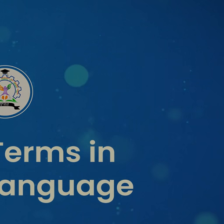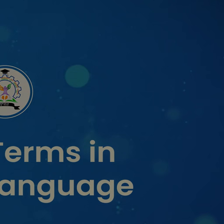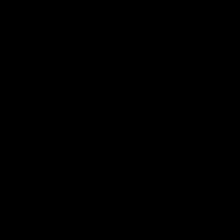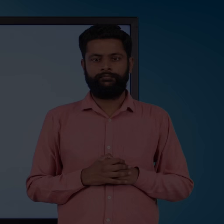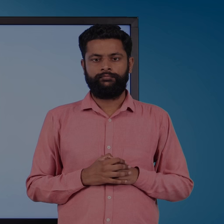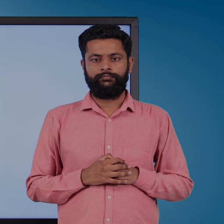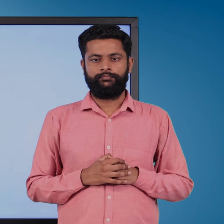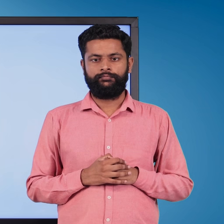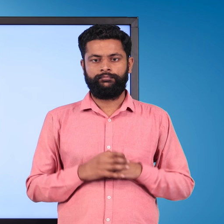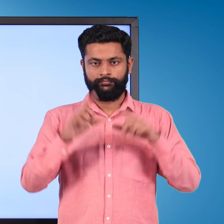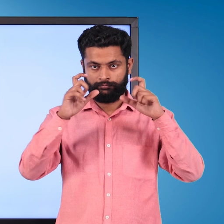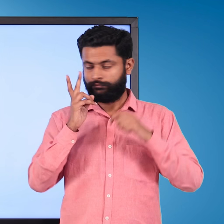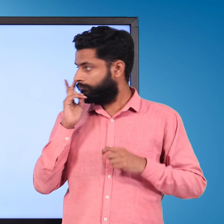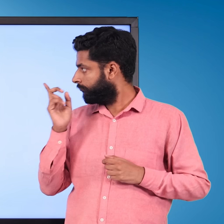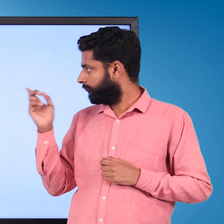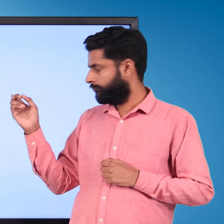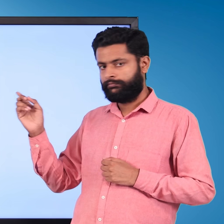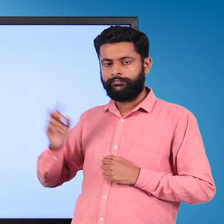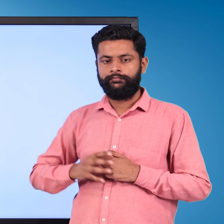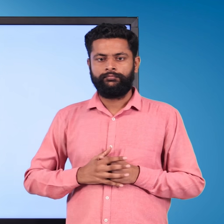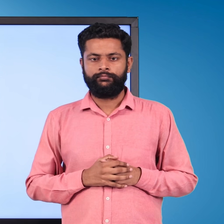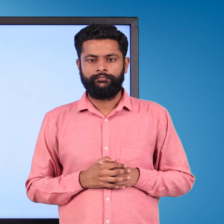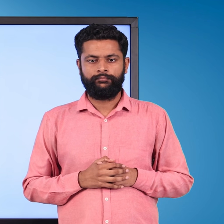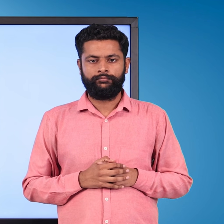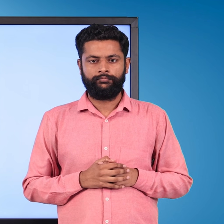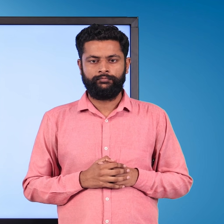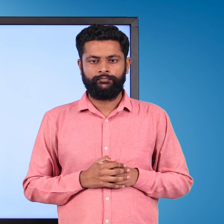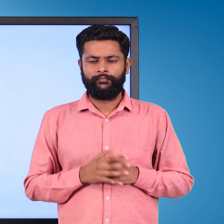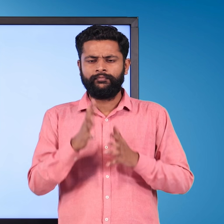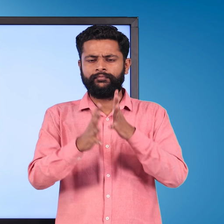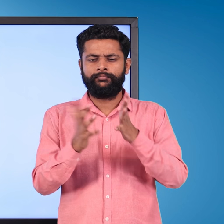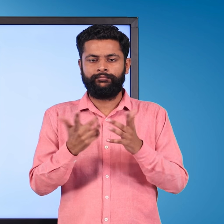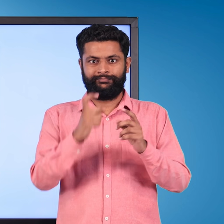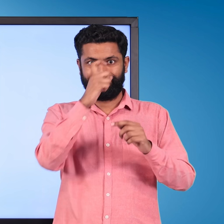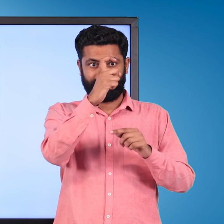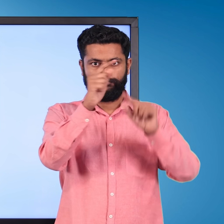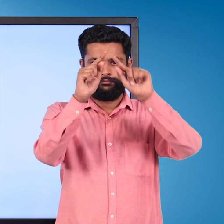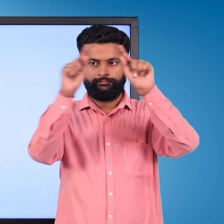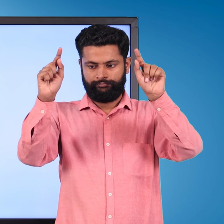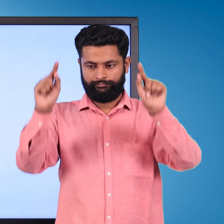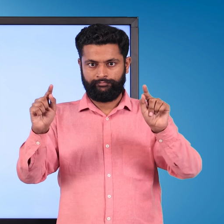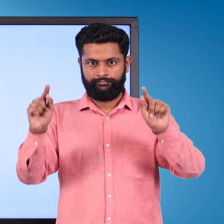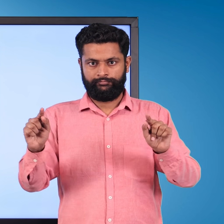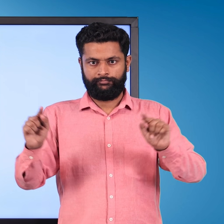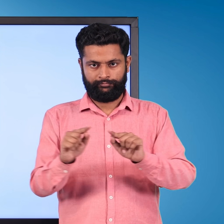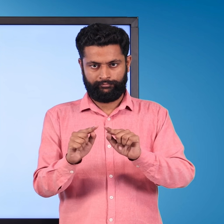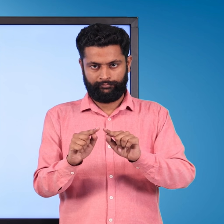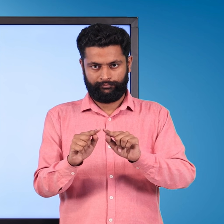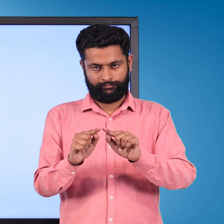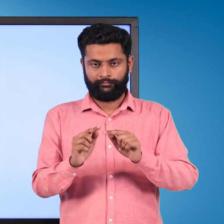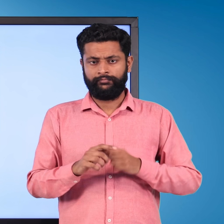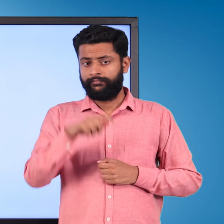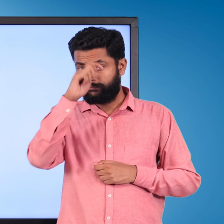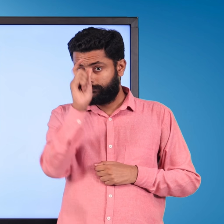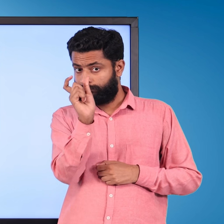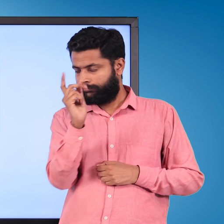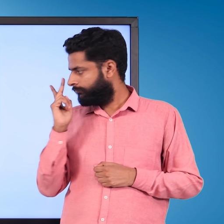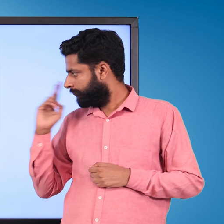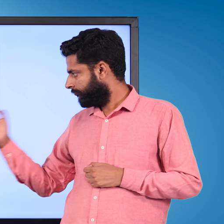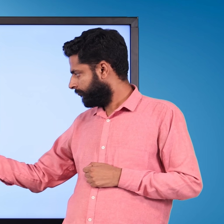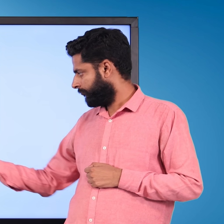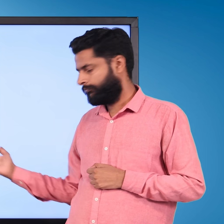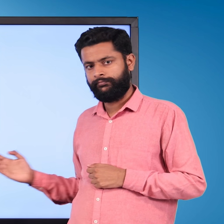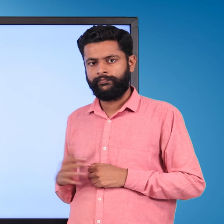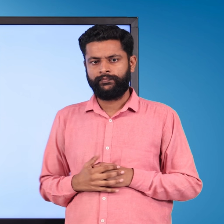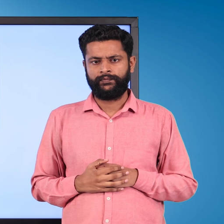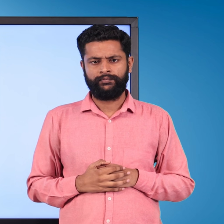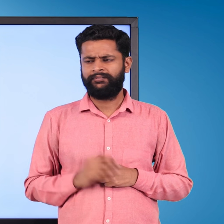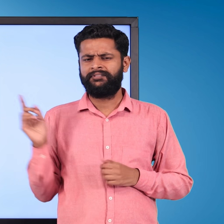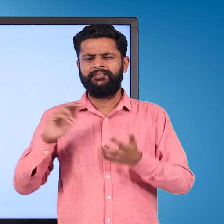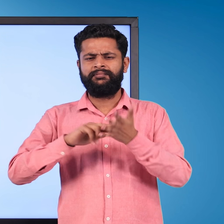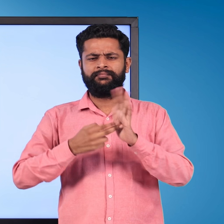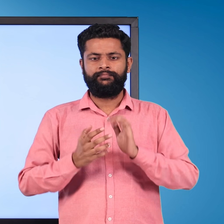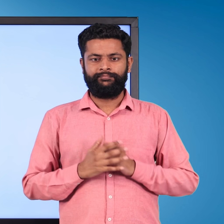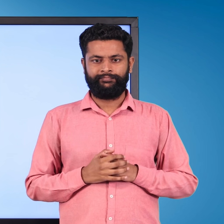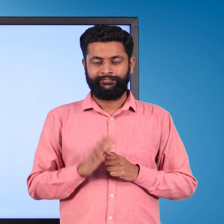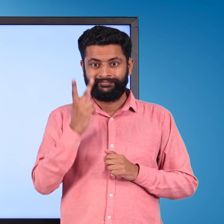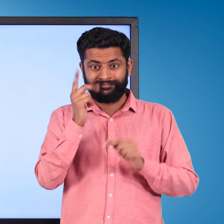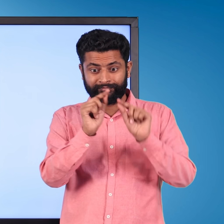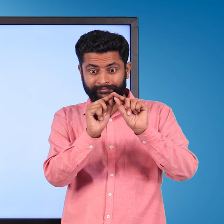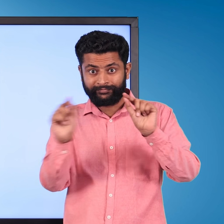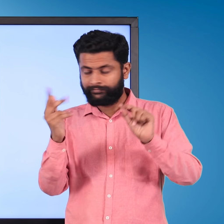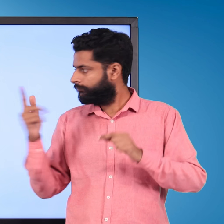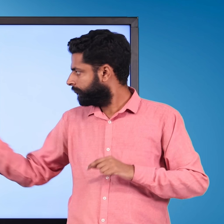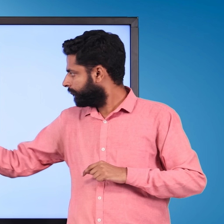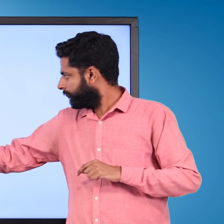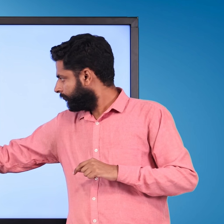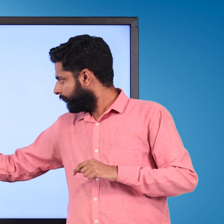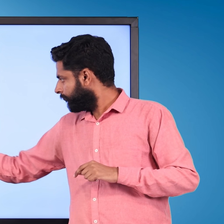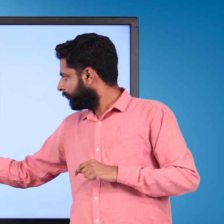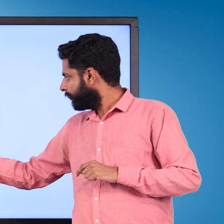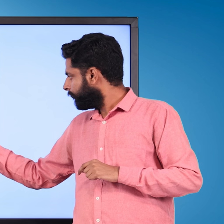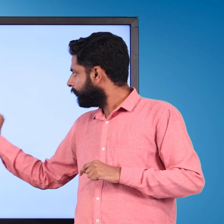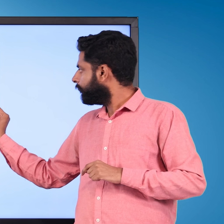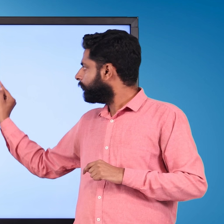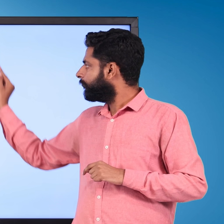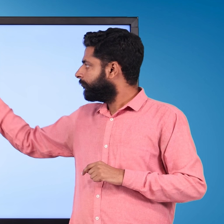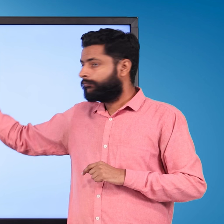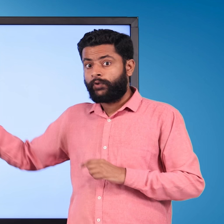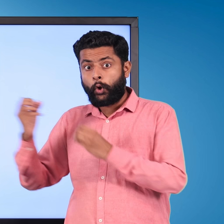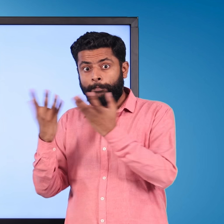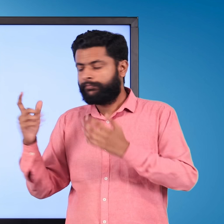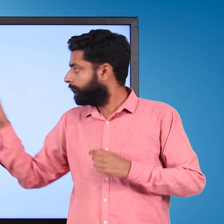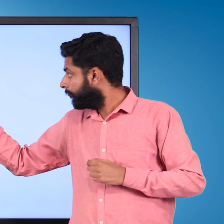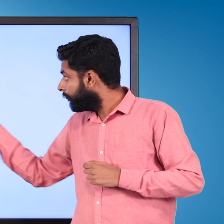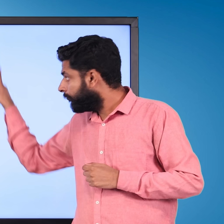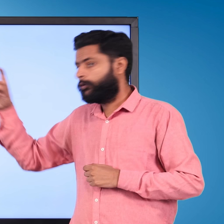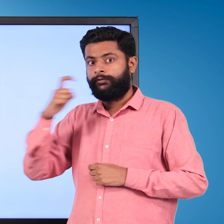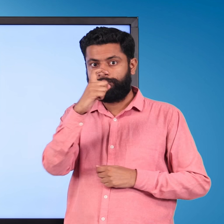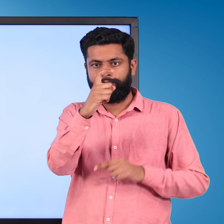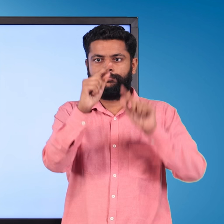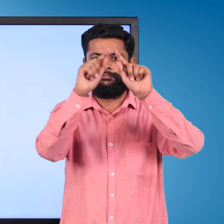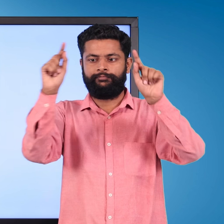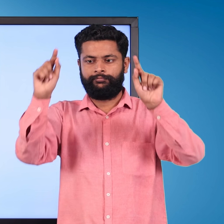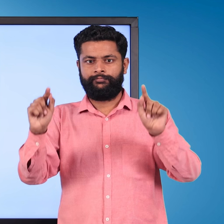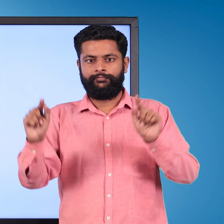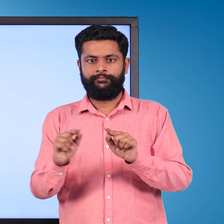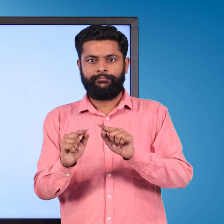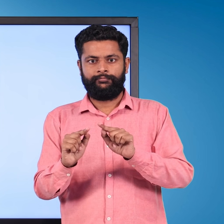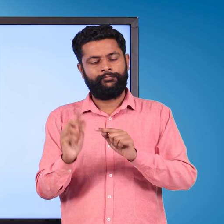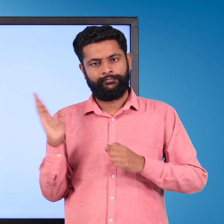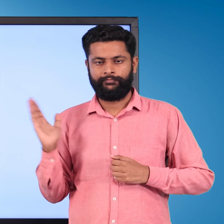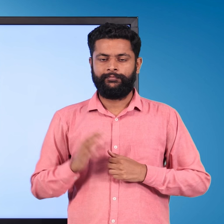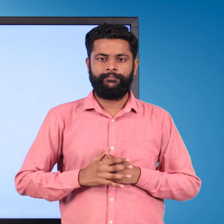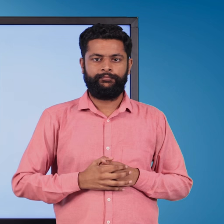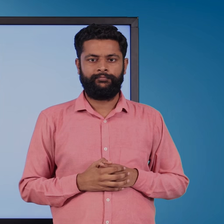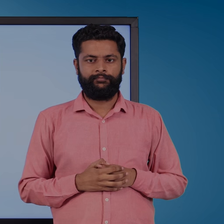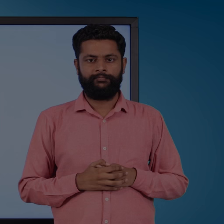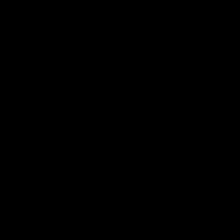This sign means heptagon. It is a polygon with 7 sides.